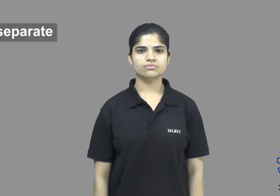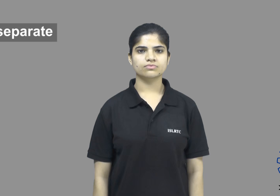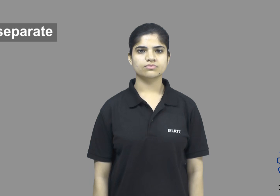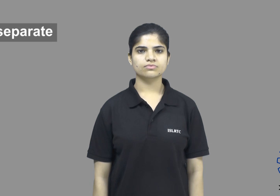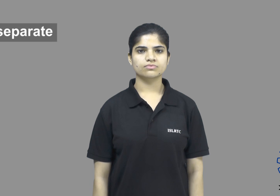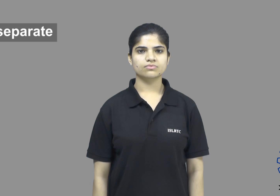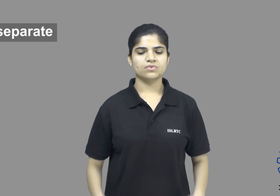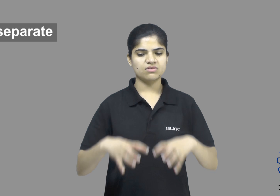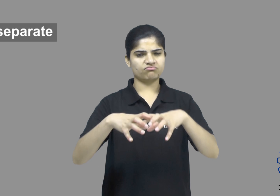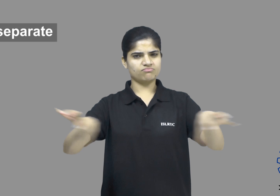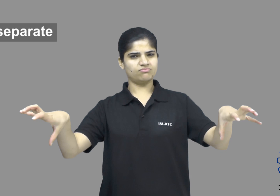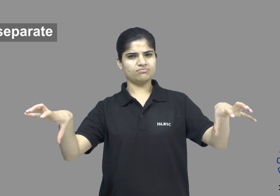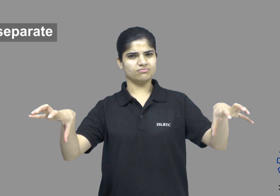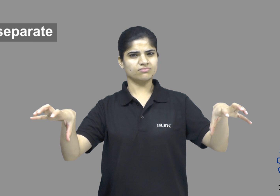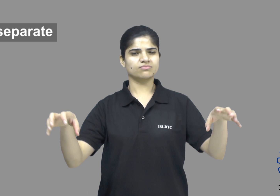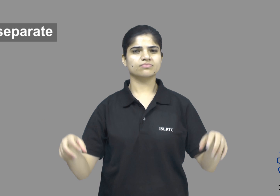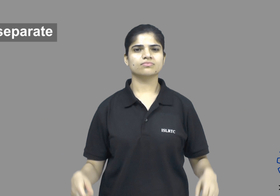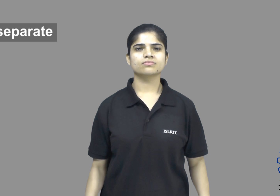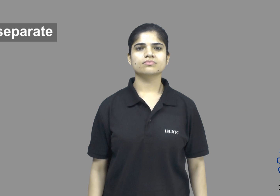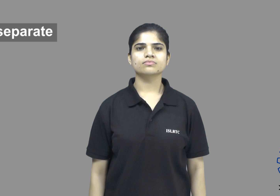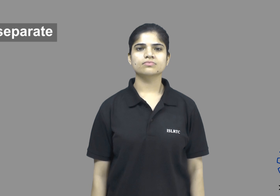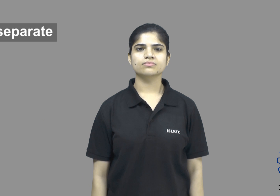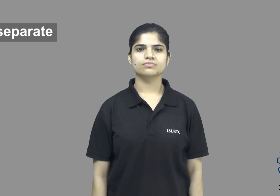Separate